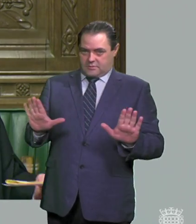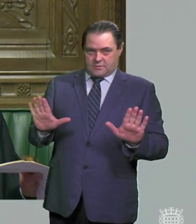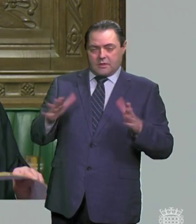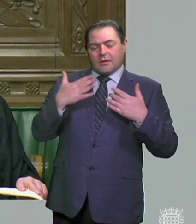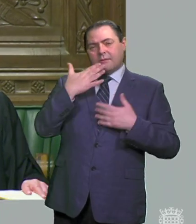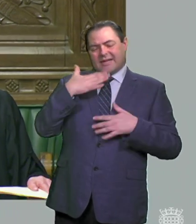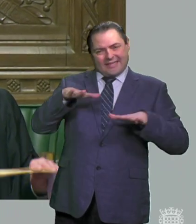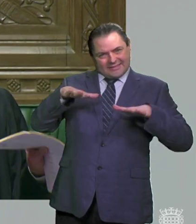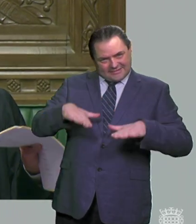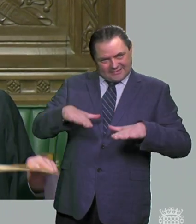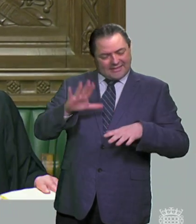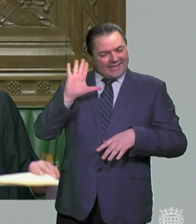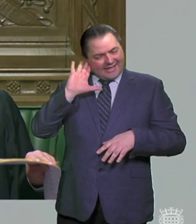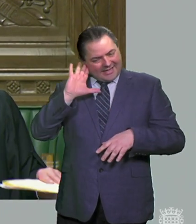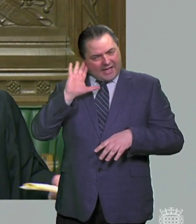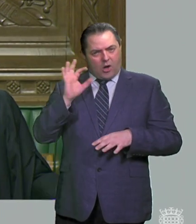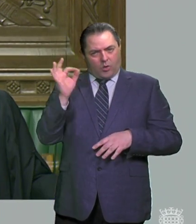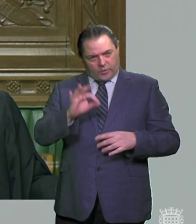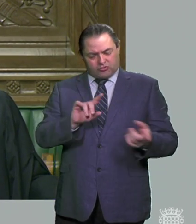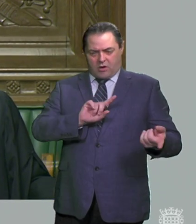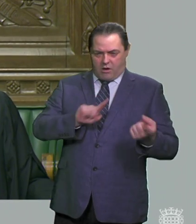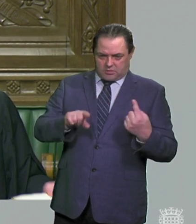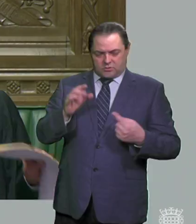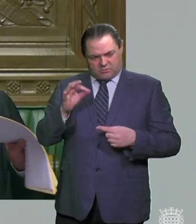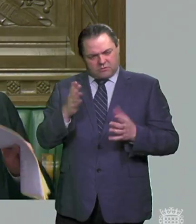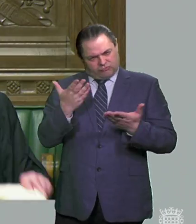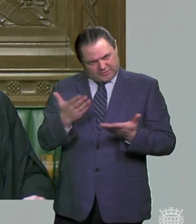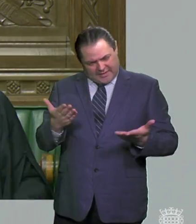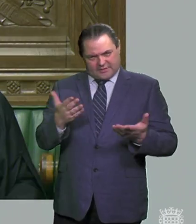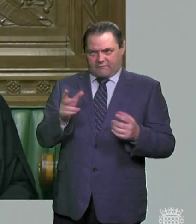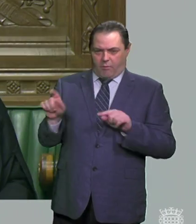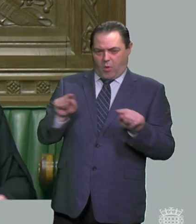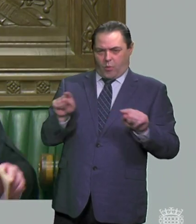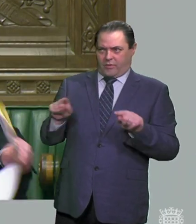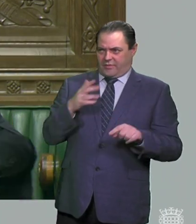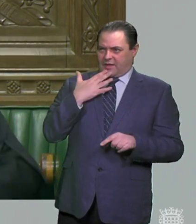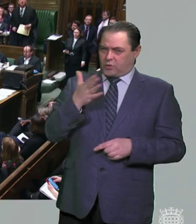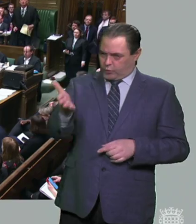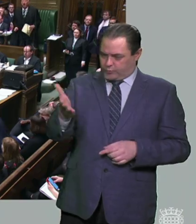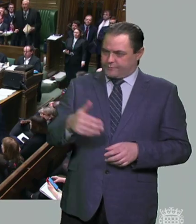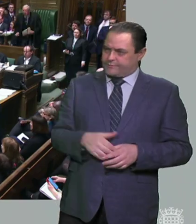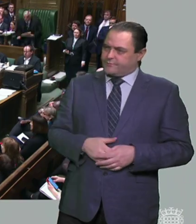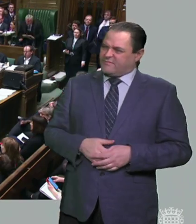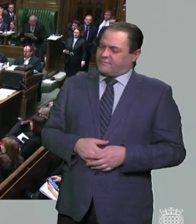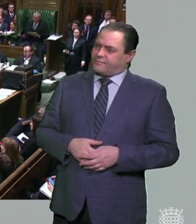Please, let us get through this and just show some respect to both people at the Dispatch Boxes.